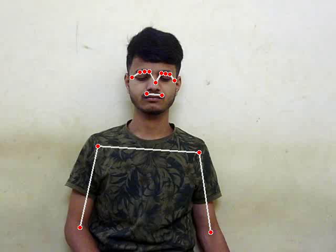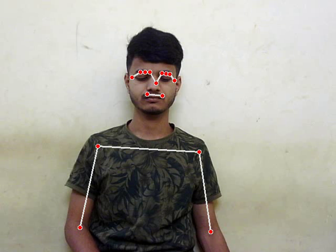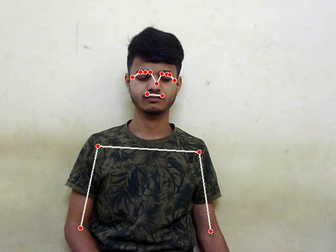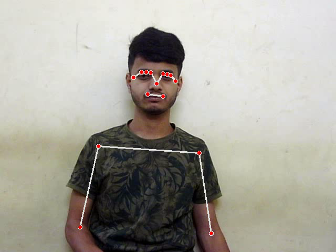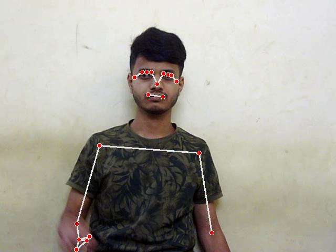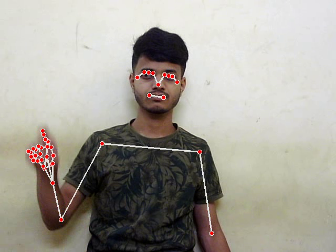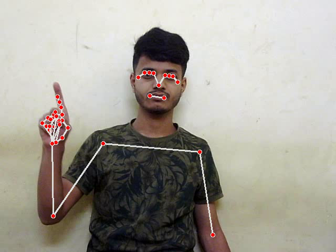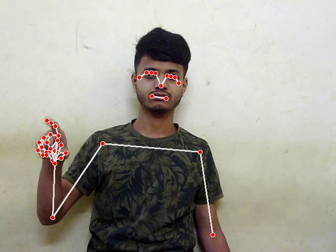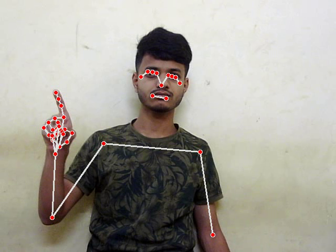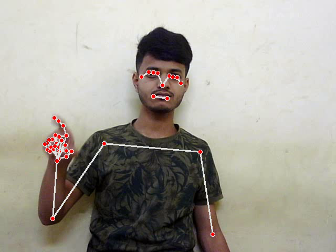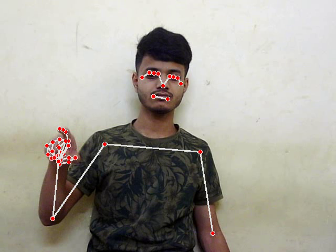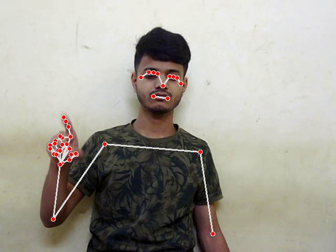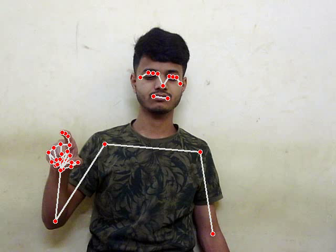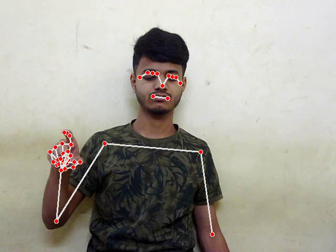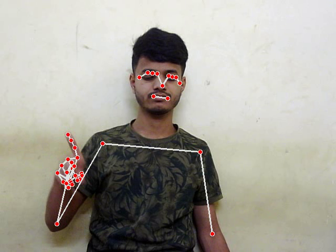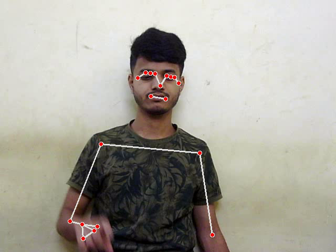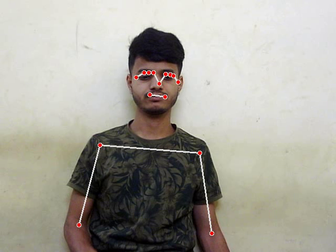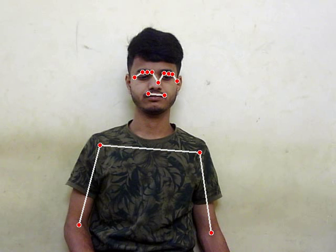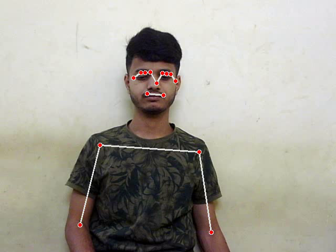need